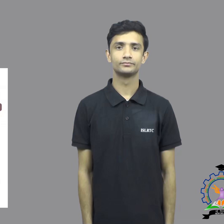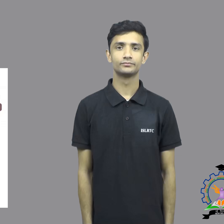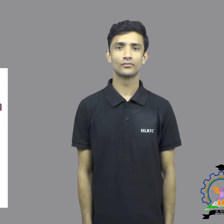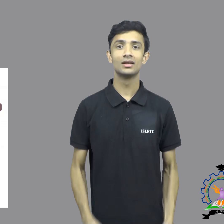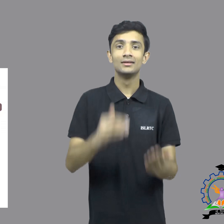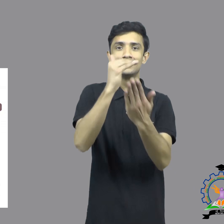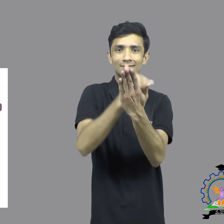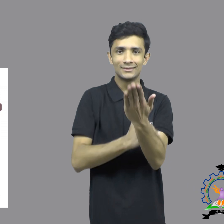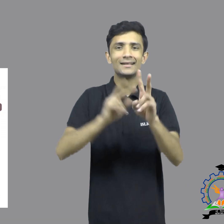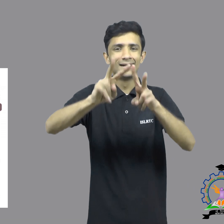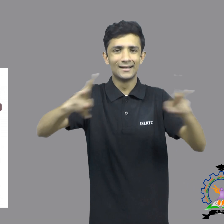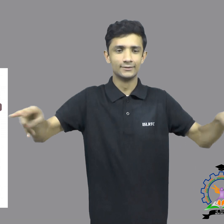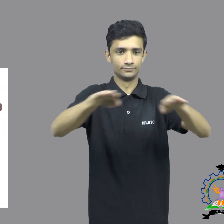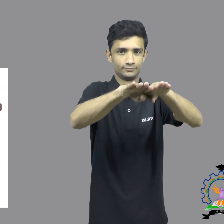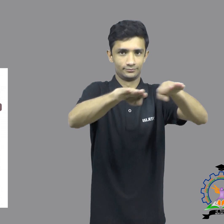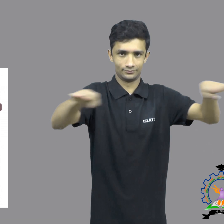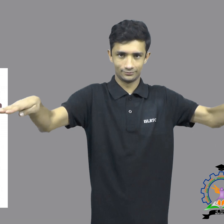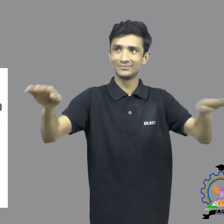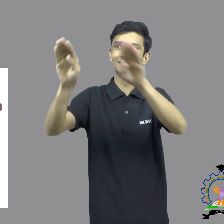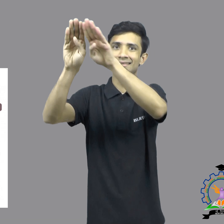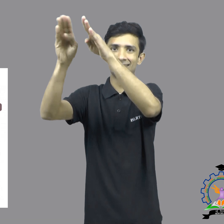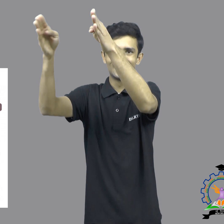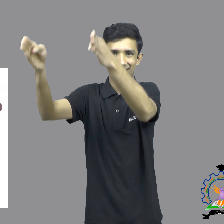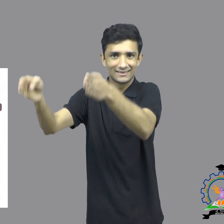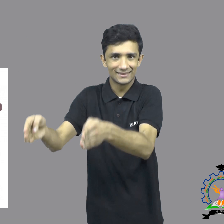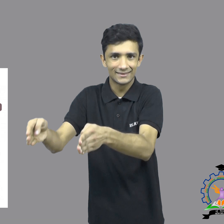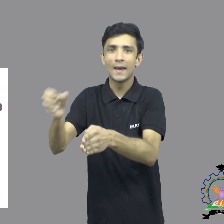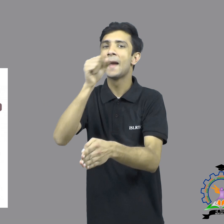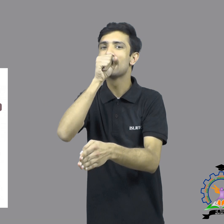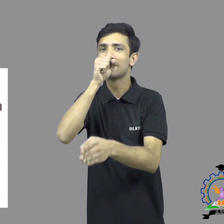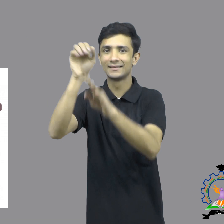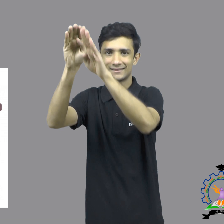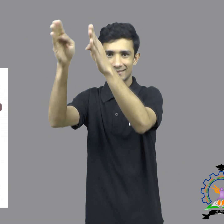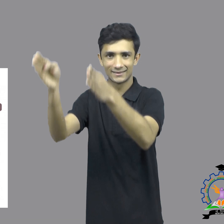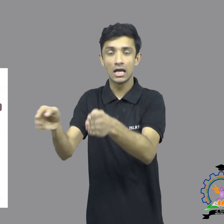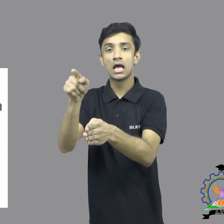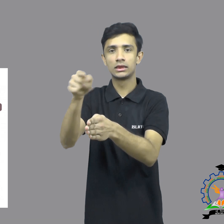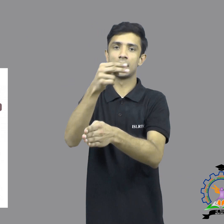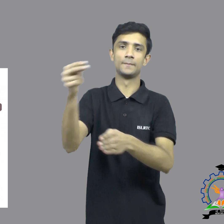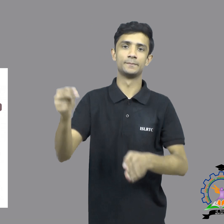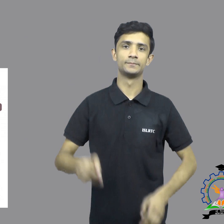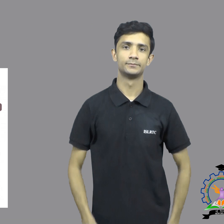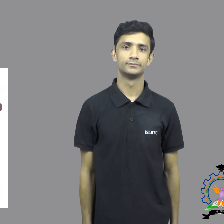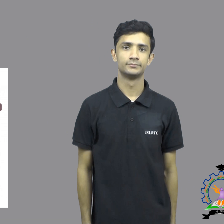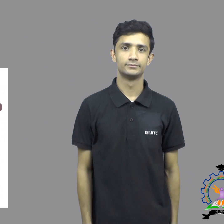Podium